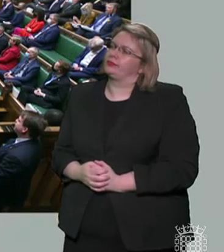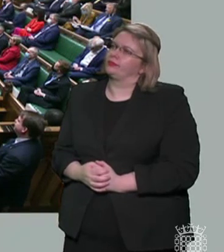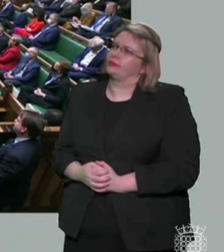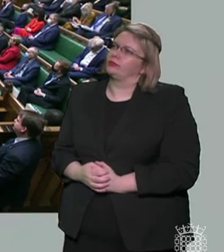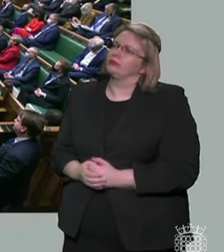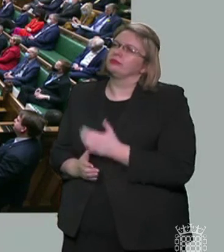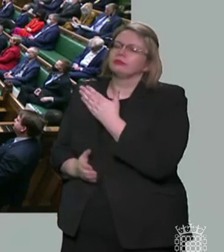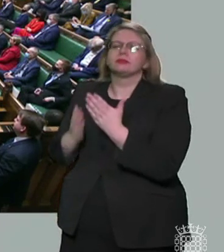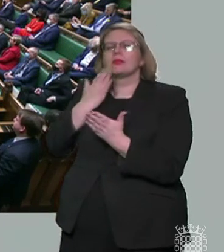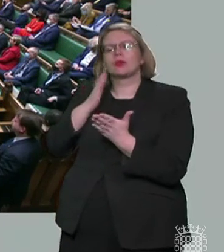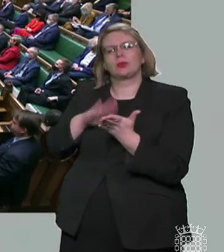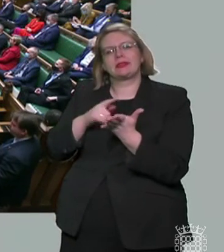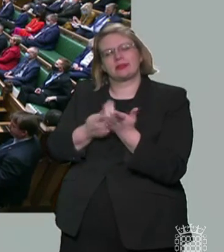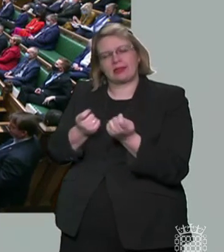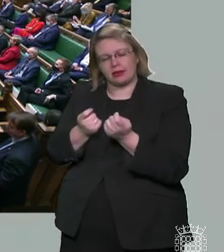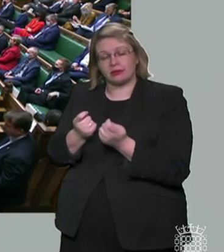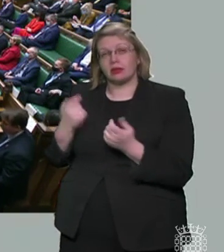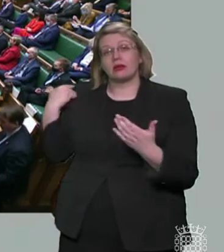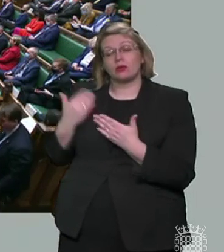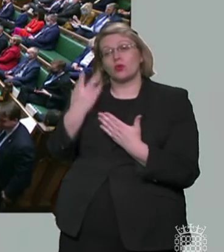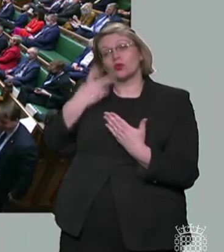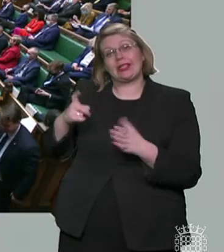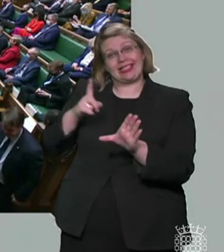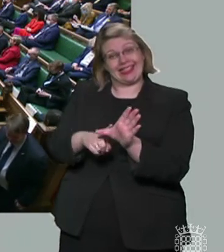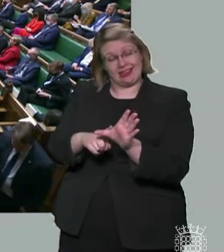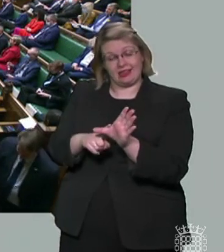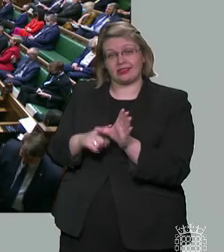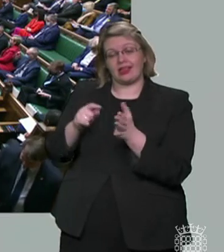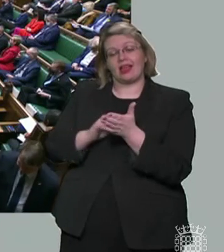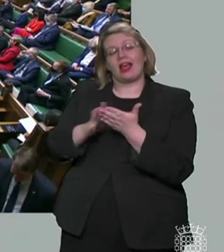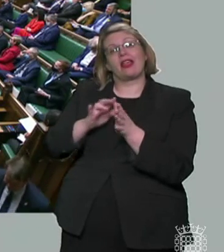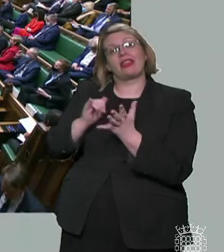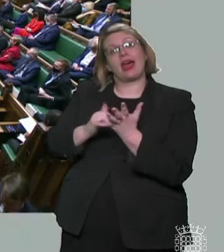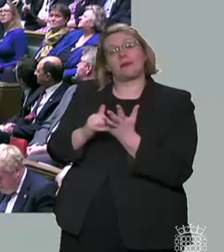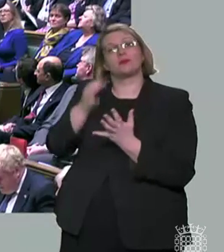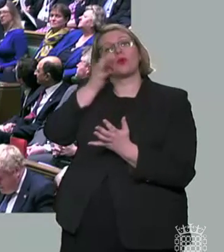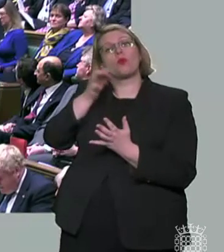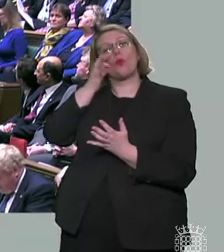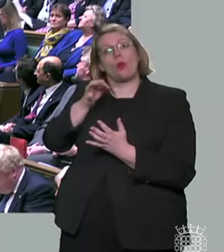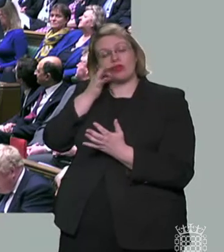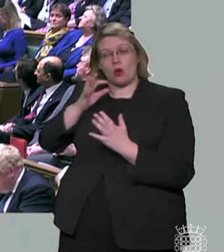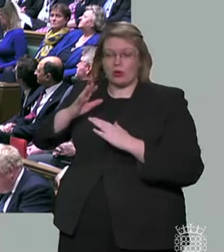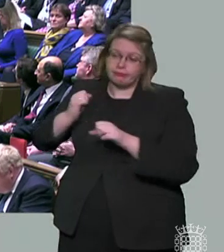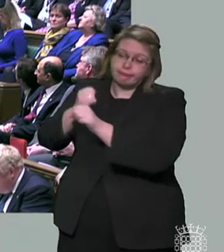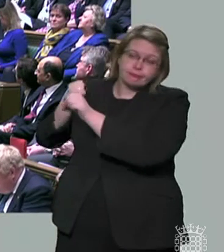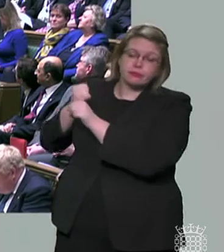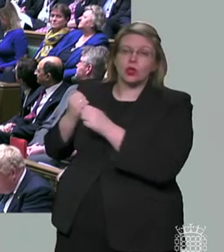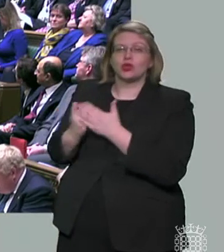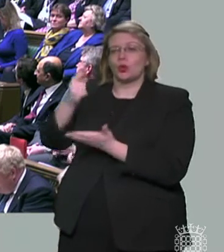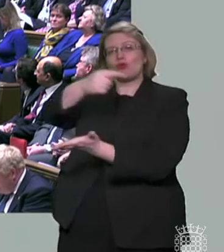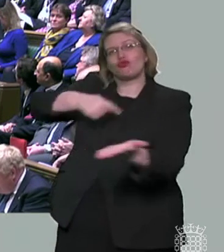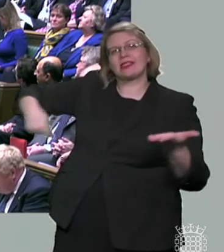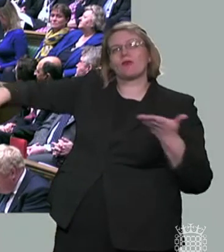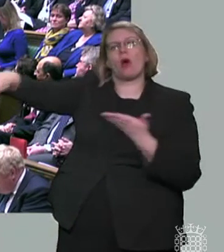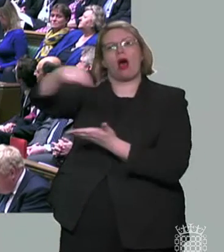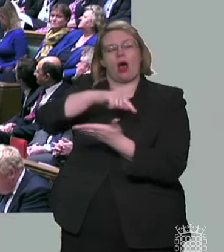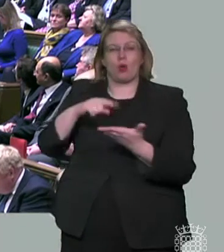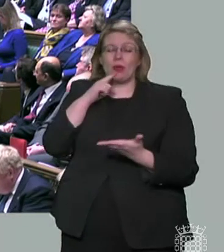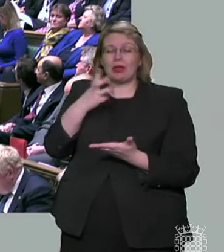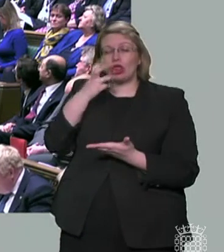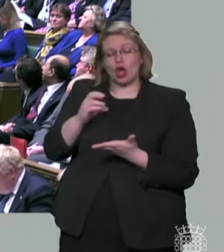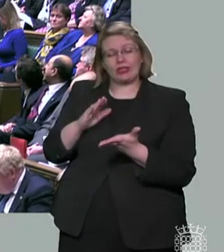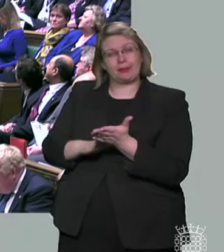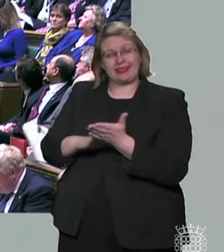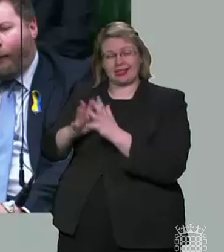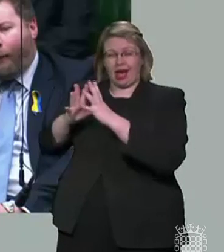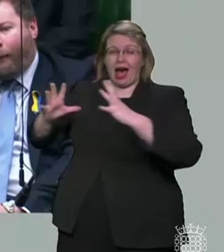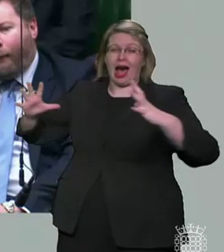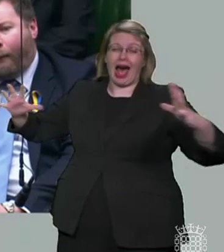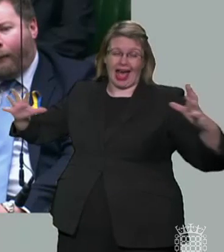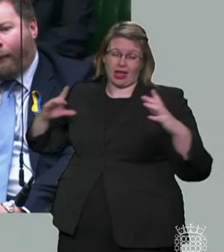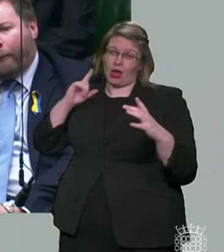For more than two decades, Thames Water has been trying to build a reservoir in my constituency that would be more than 30 metres high and would cover the equivalent of more than 2,500 football pitches.